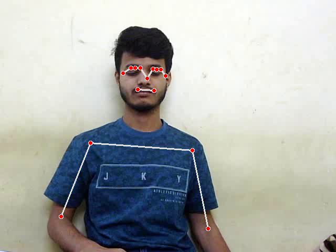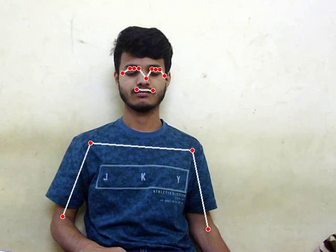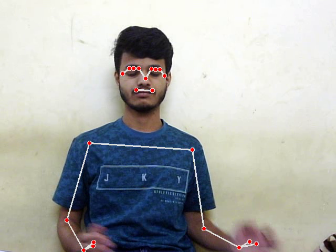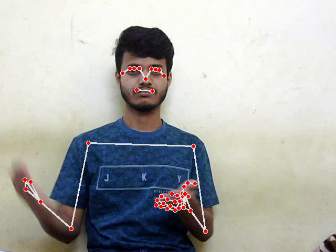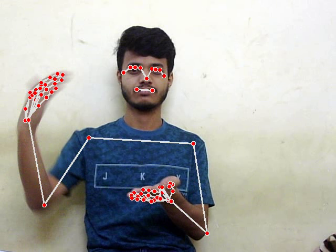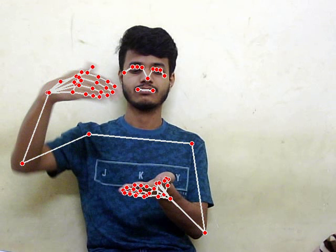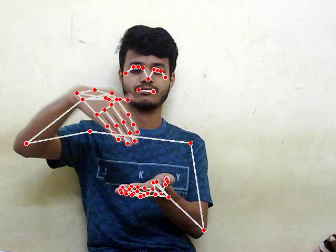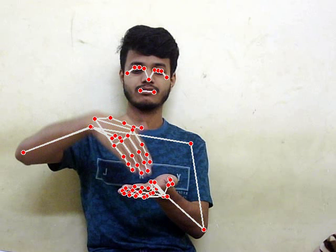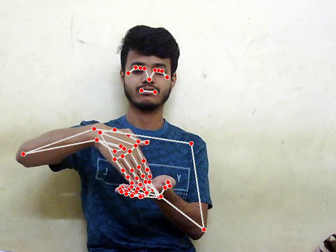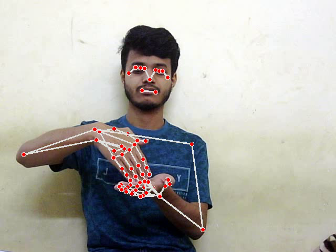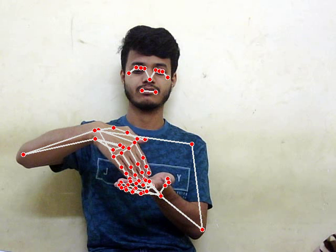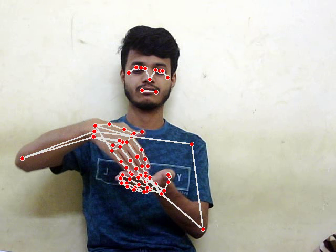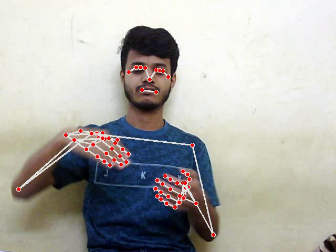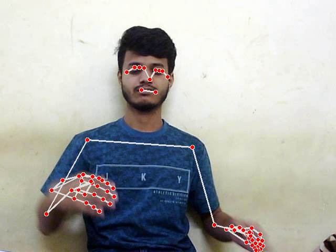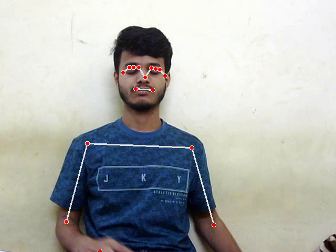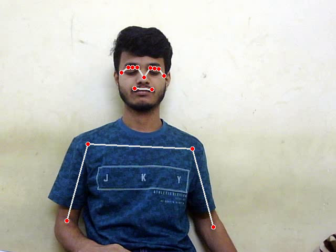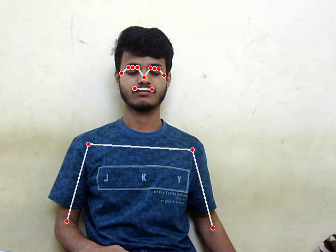again